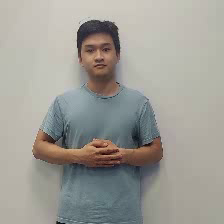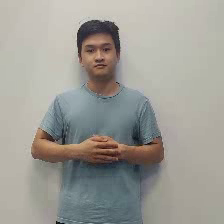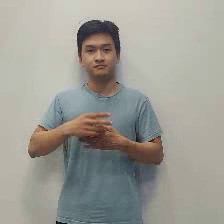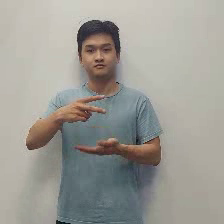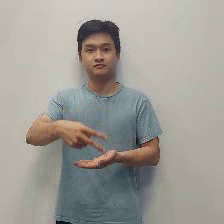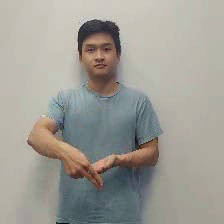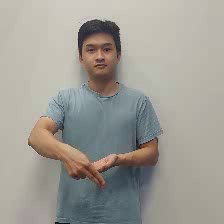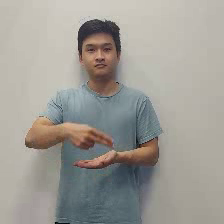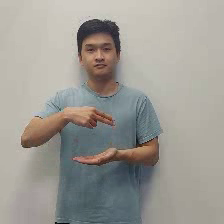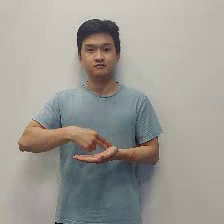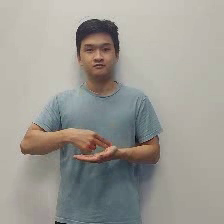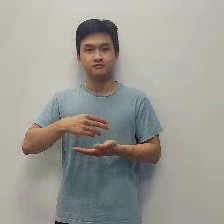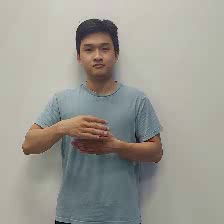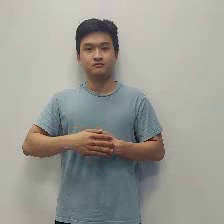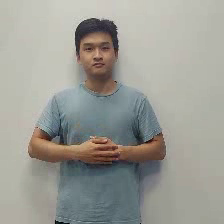Thức ăn